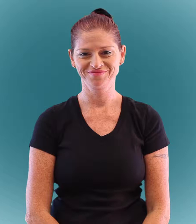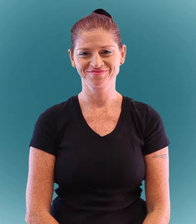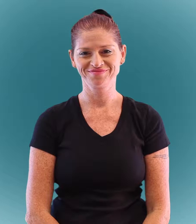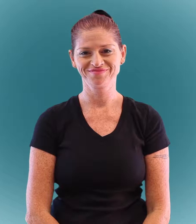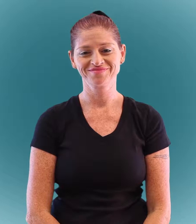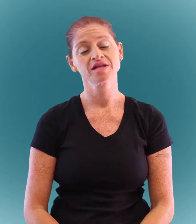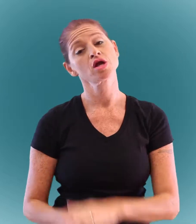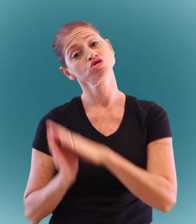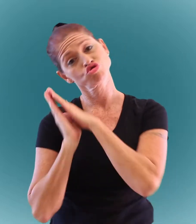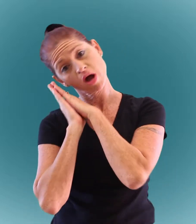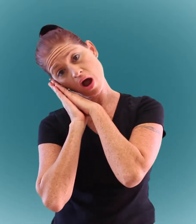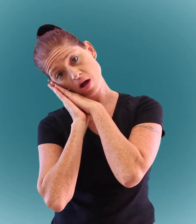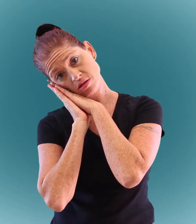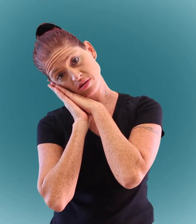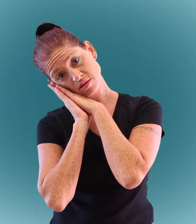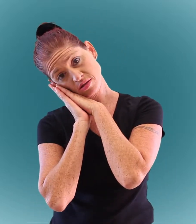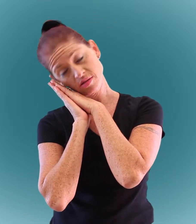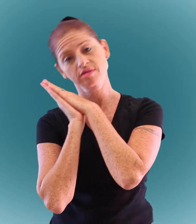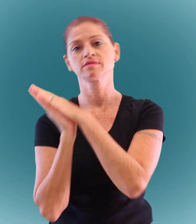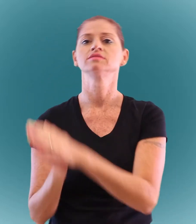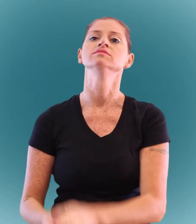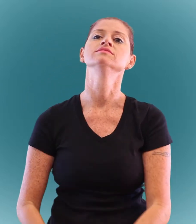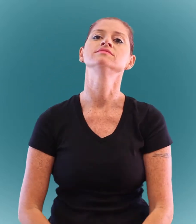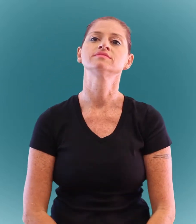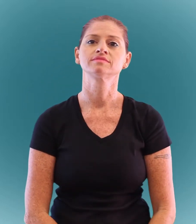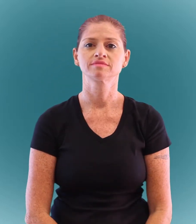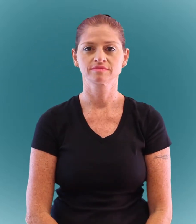לישון